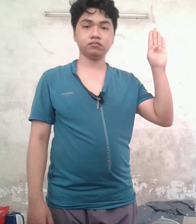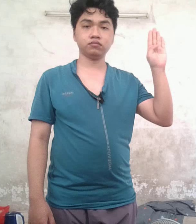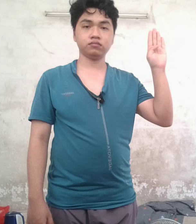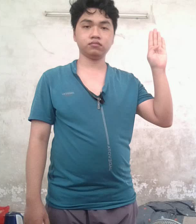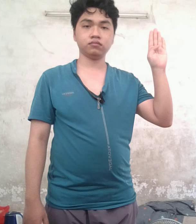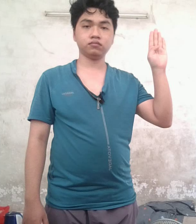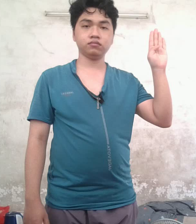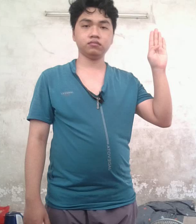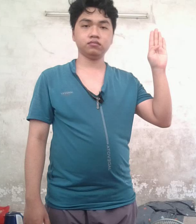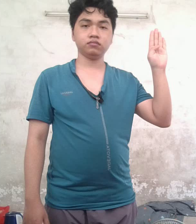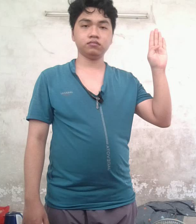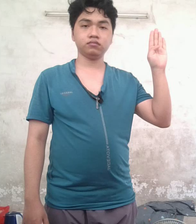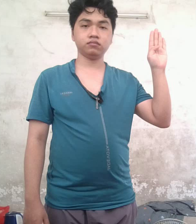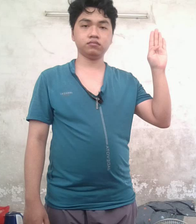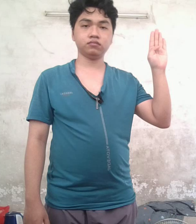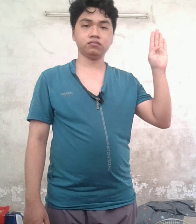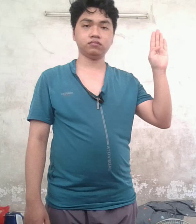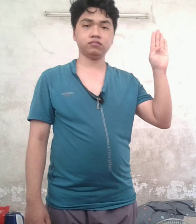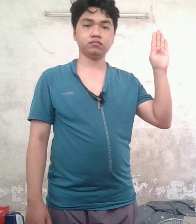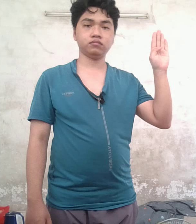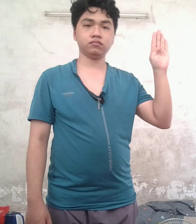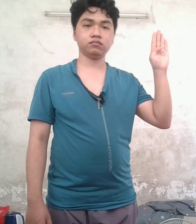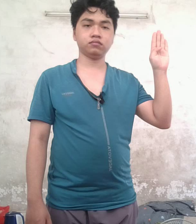b